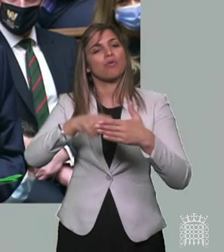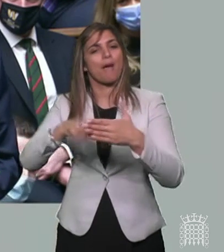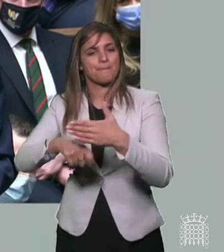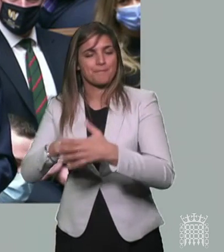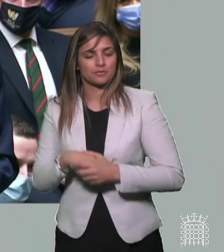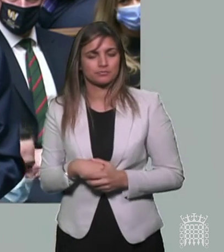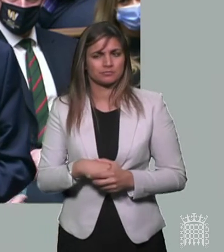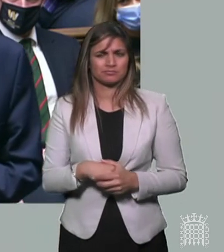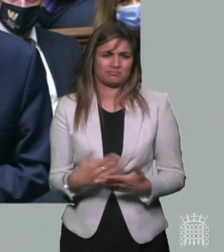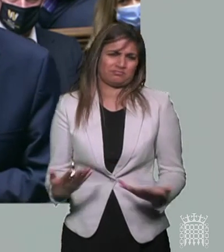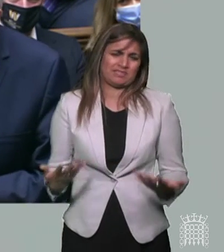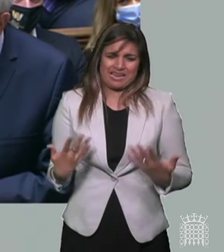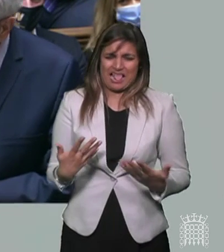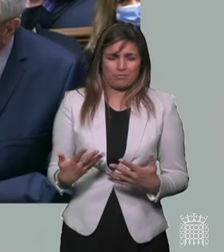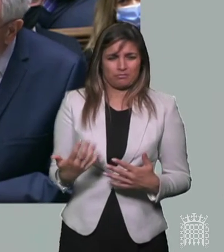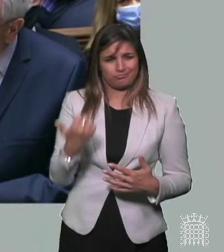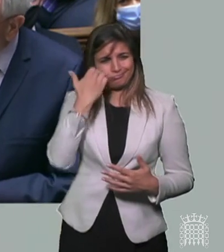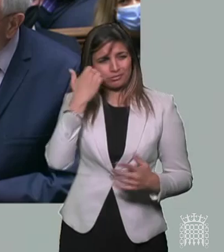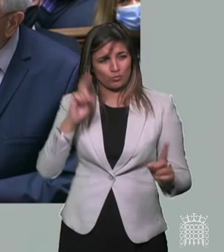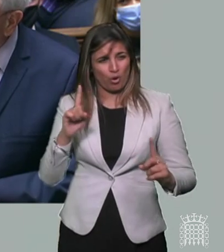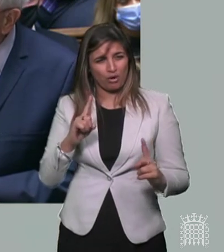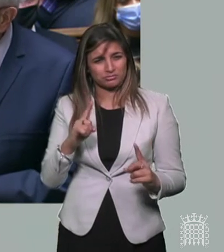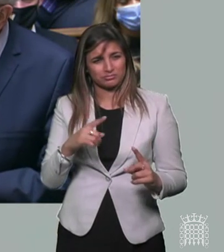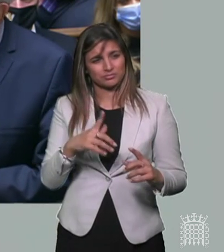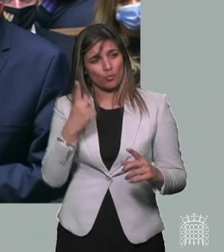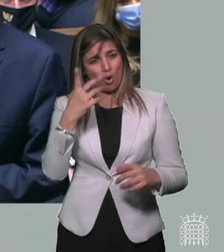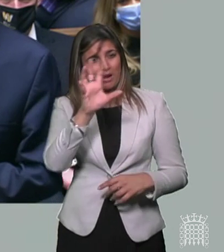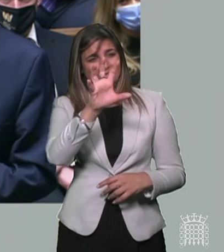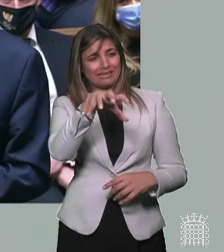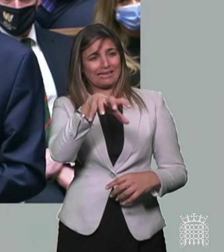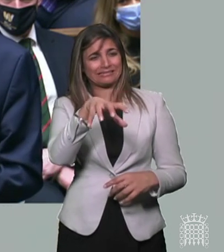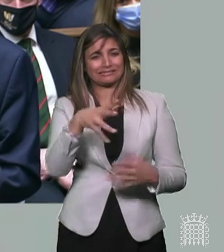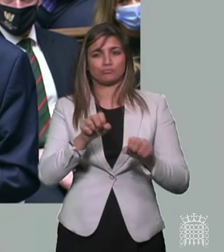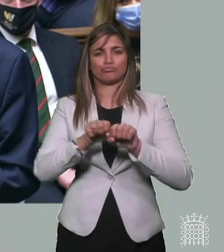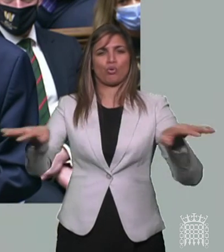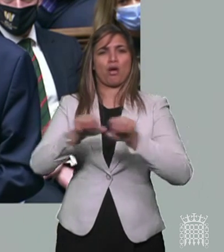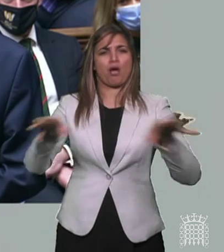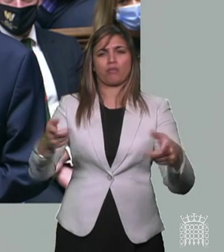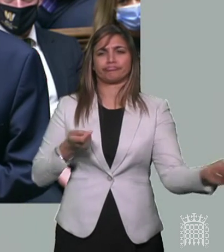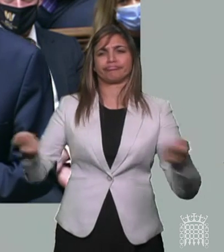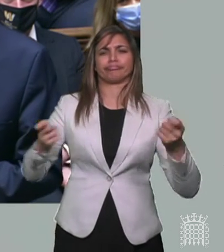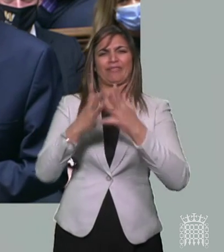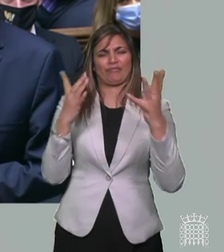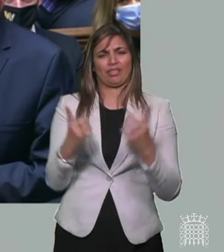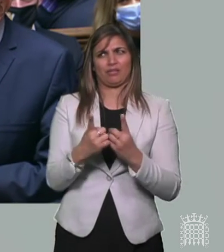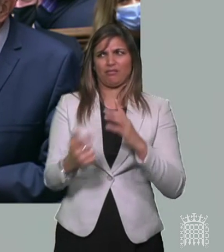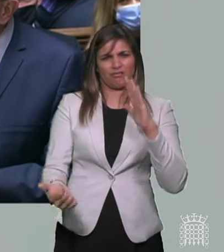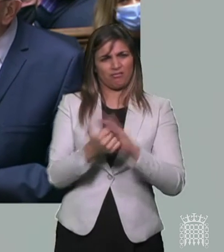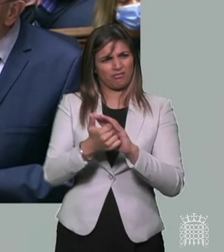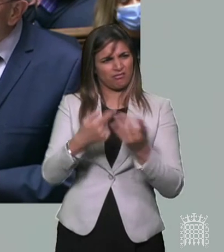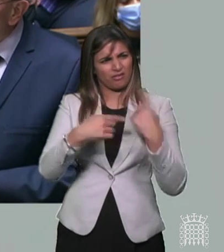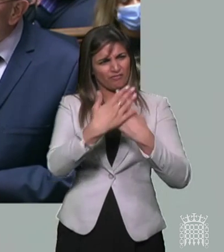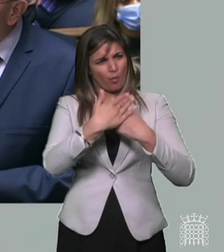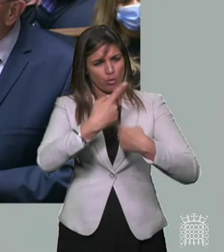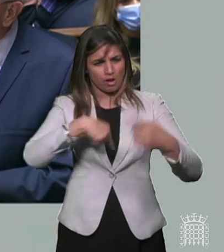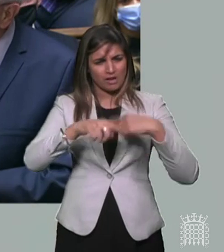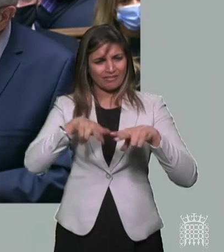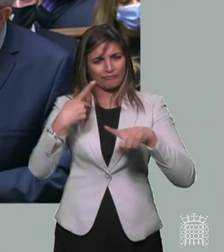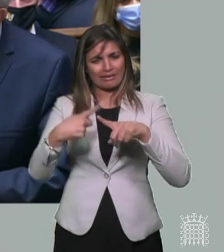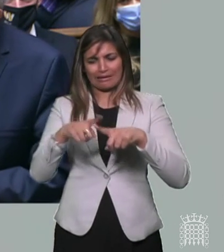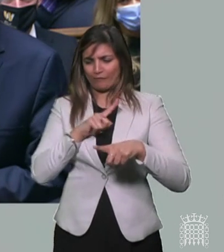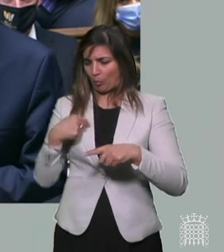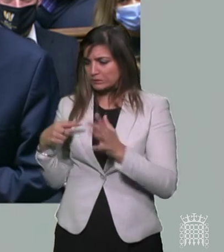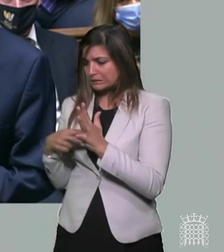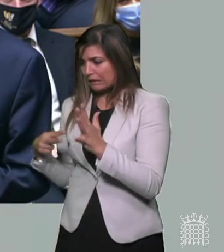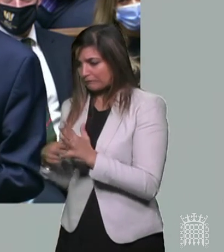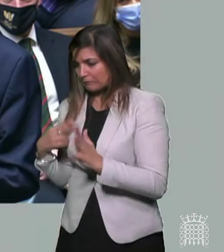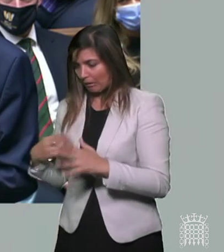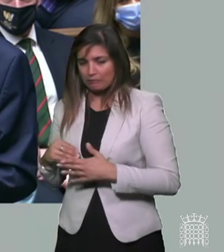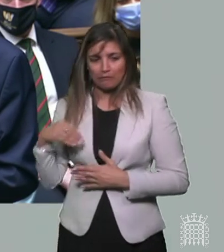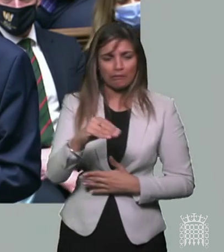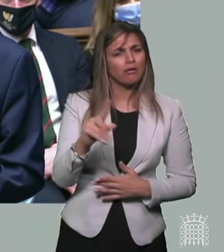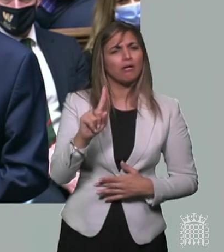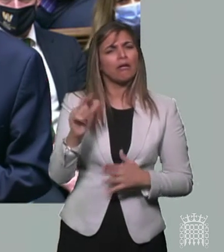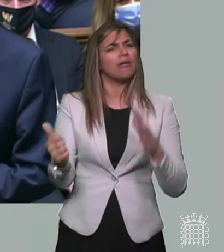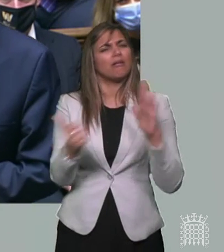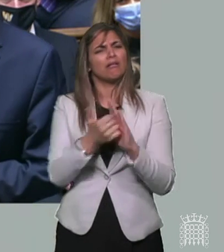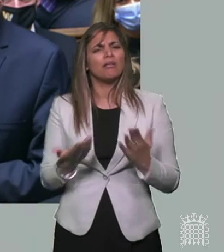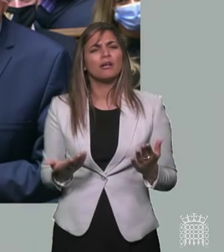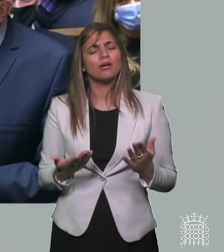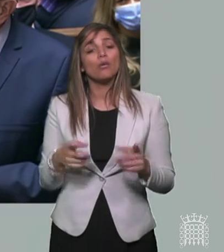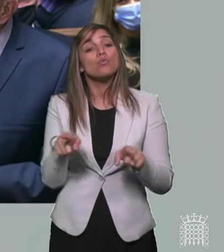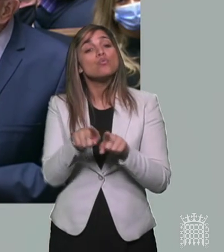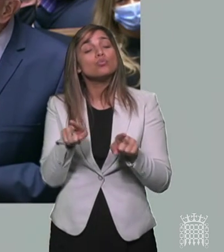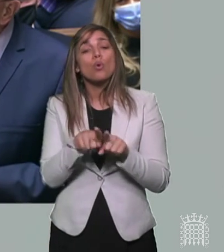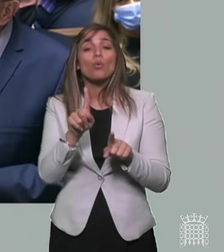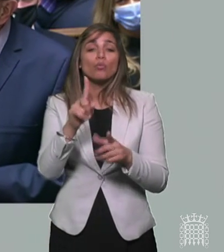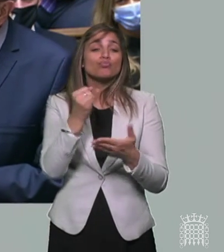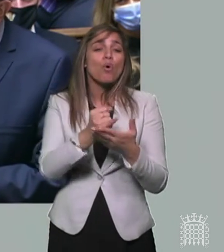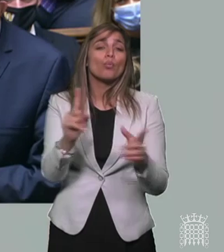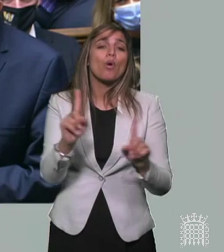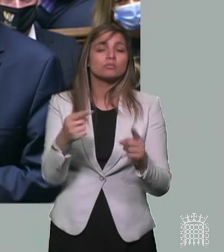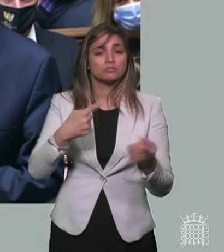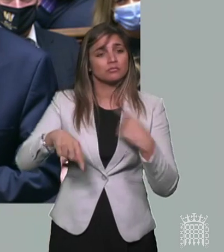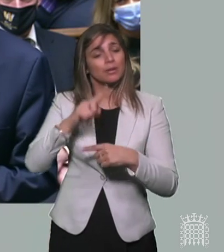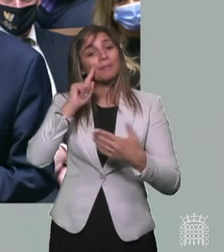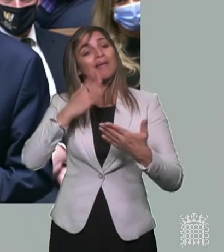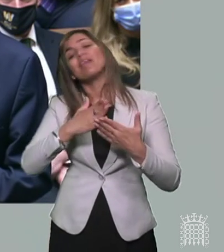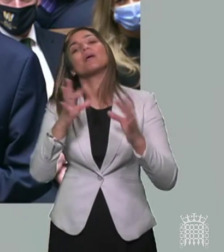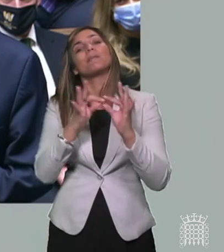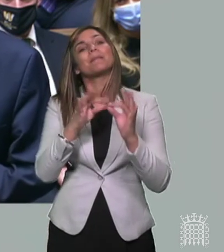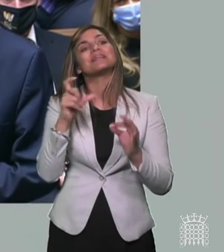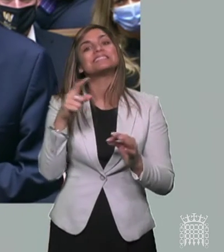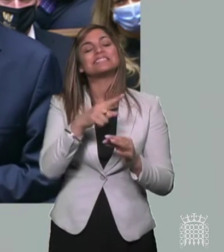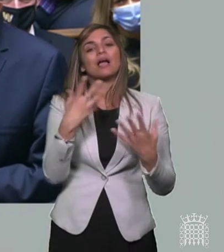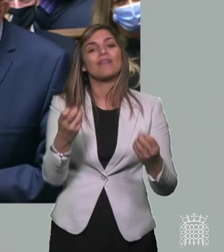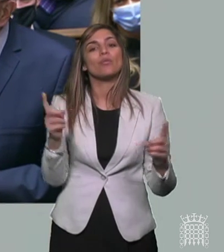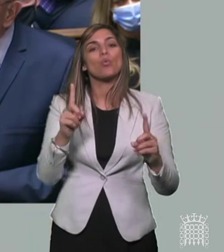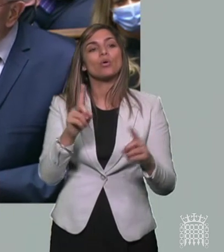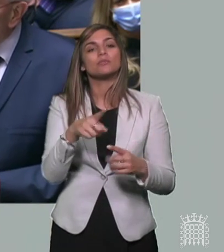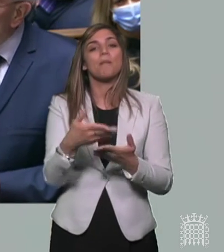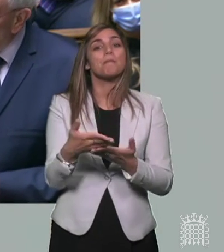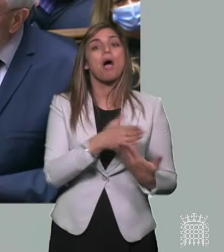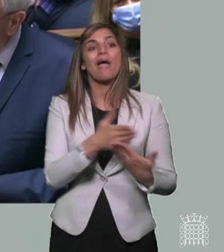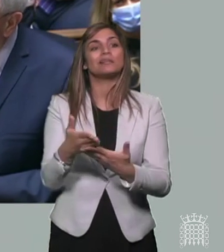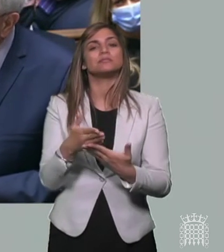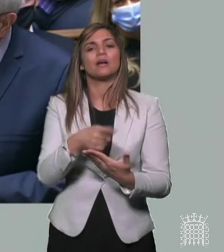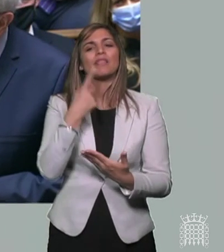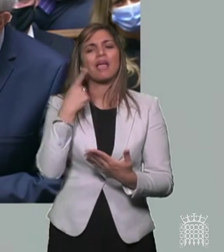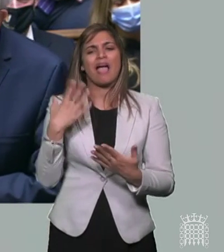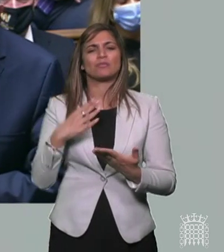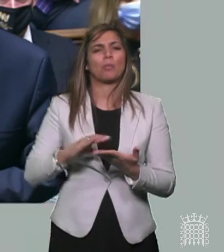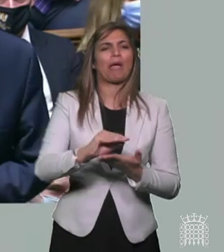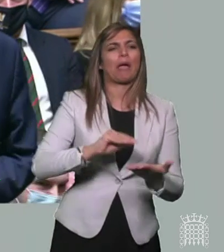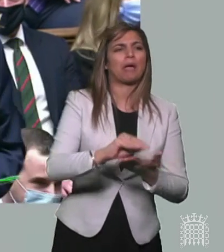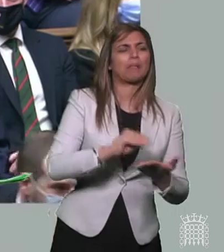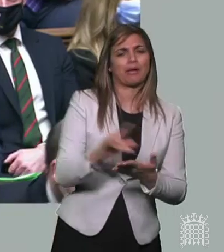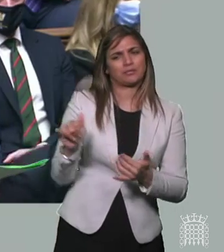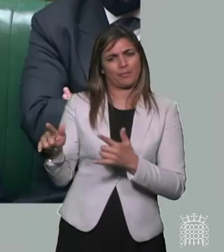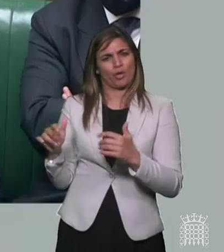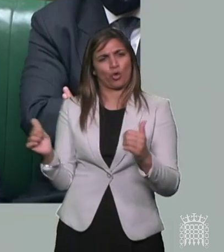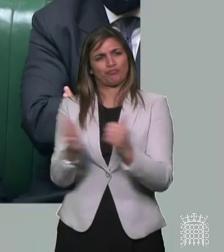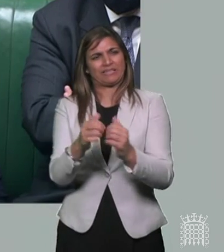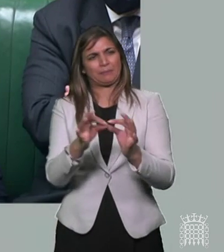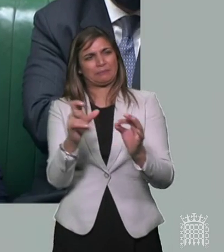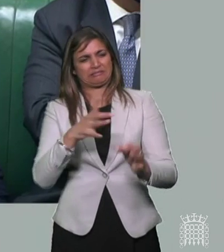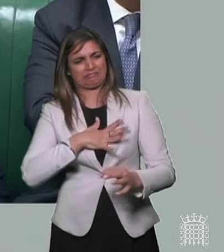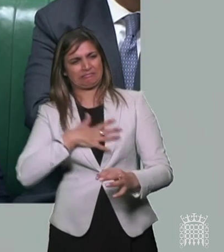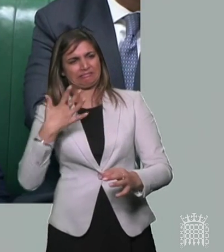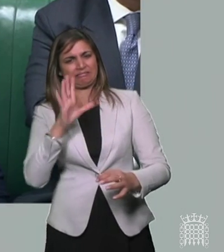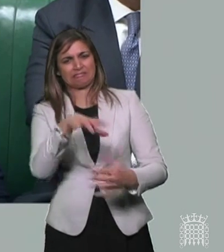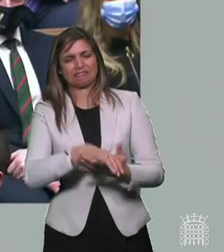In this day and age it is ridiculous to have a state broadcaster, it is ridiculous that people are forced to pay a fee just because they have a television, and what is totally wrong is that people who believe the BBC to be institutionally biased have to subsidise it.